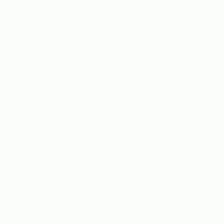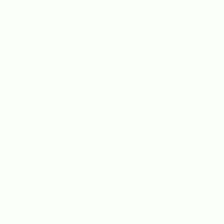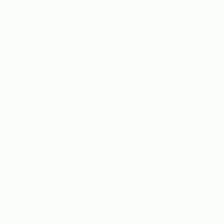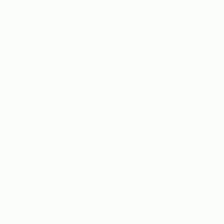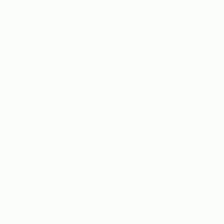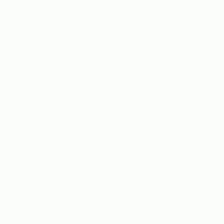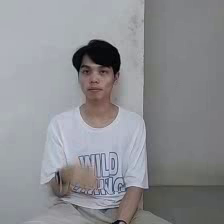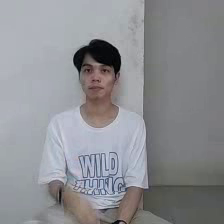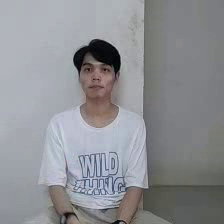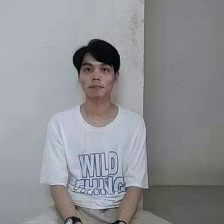Nói xấu